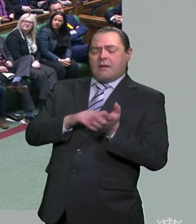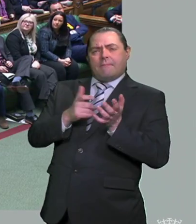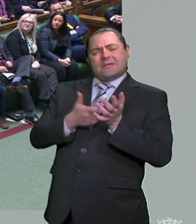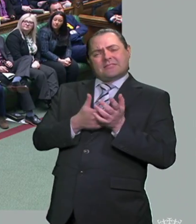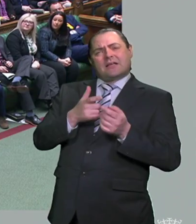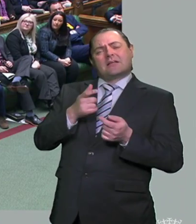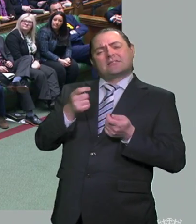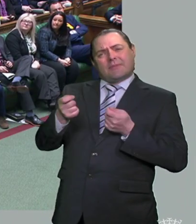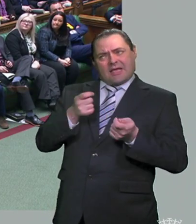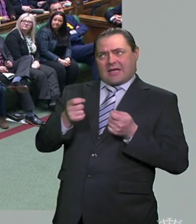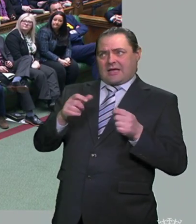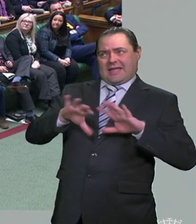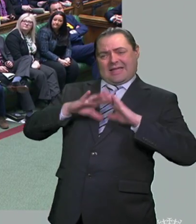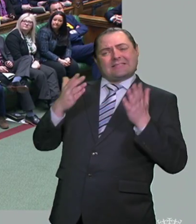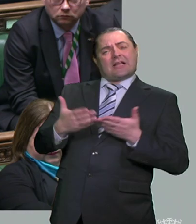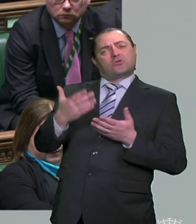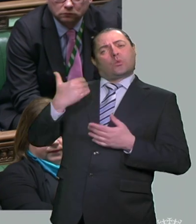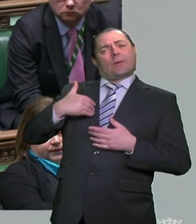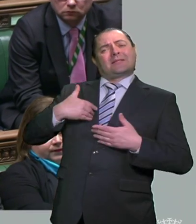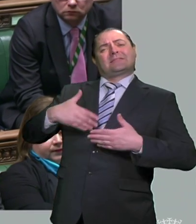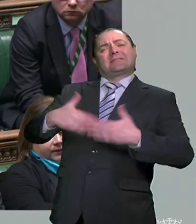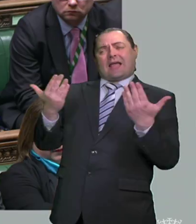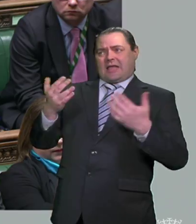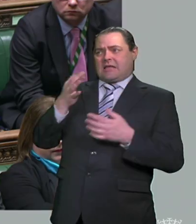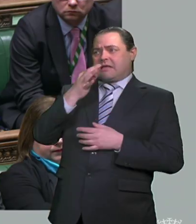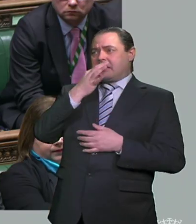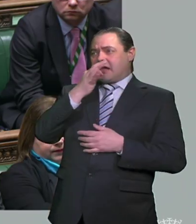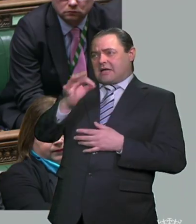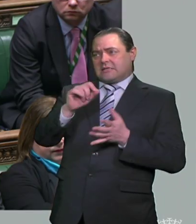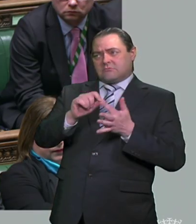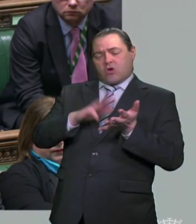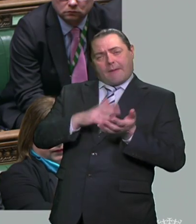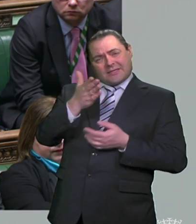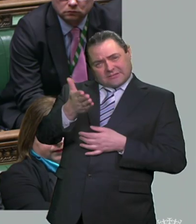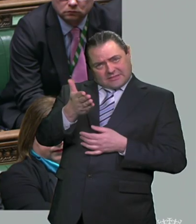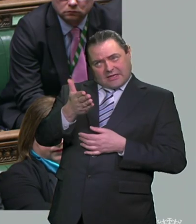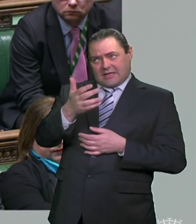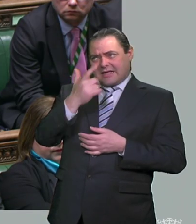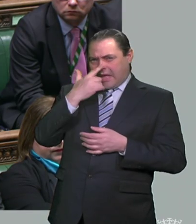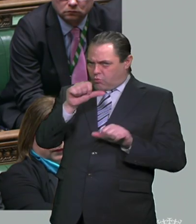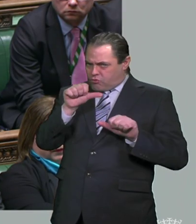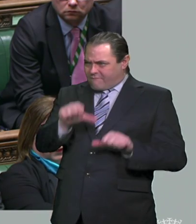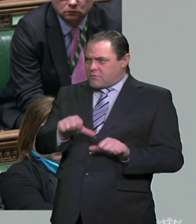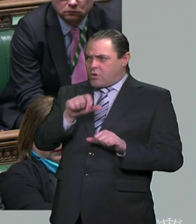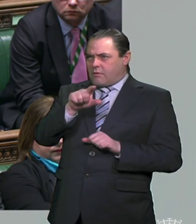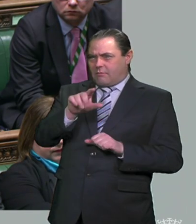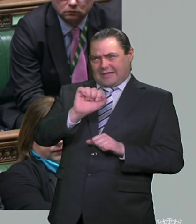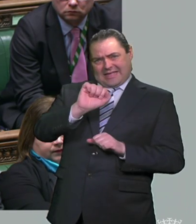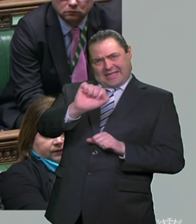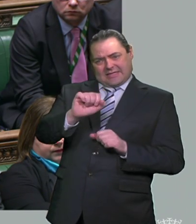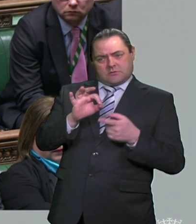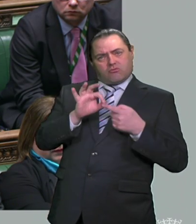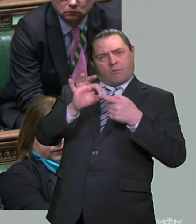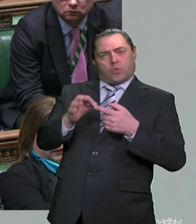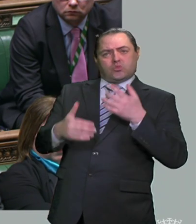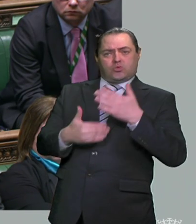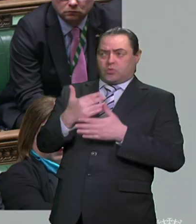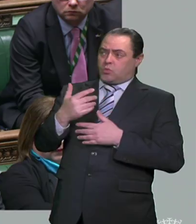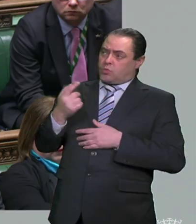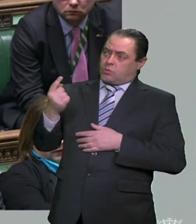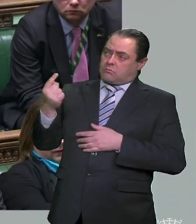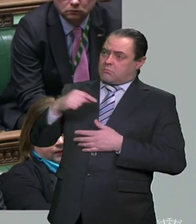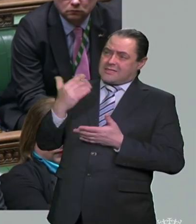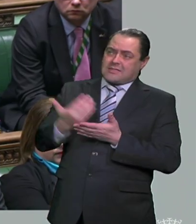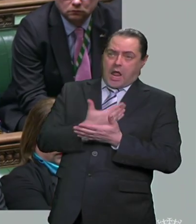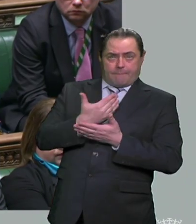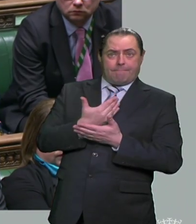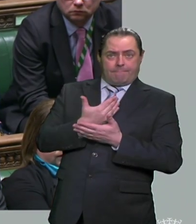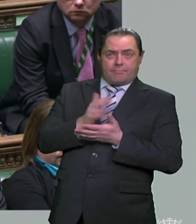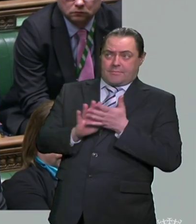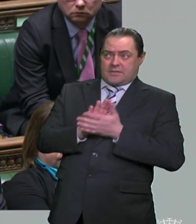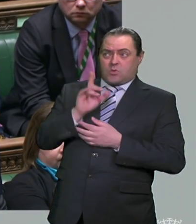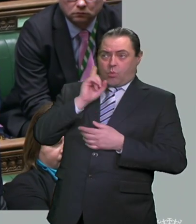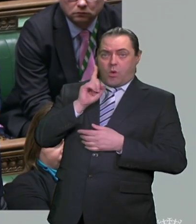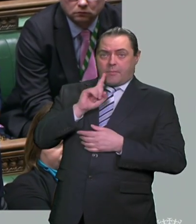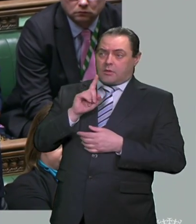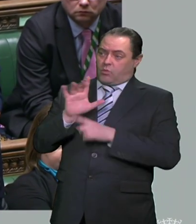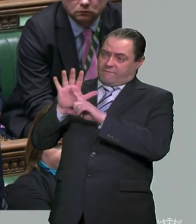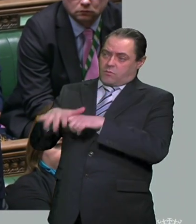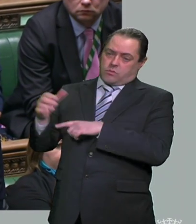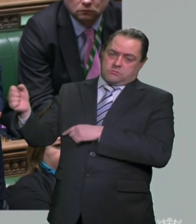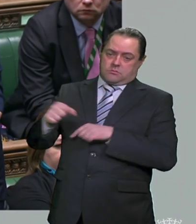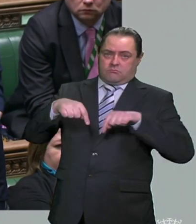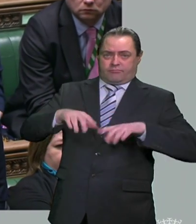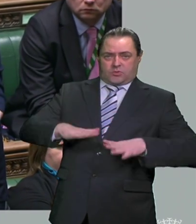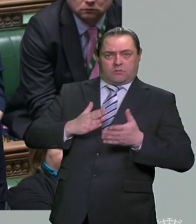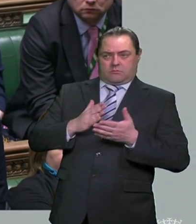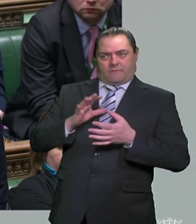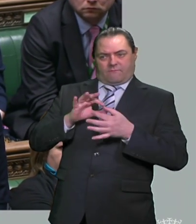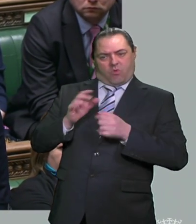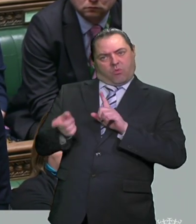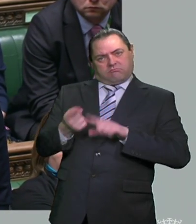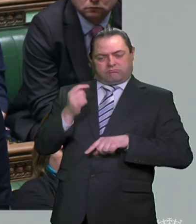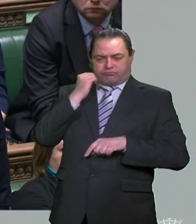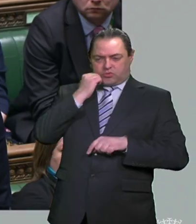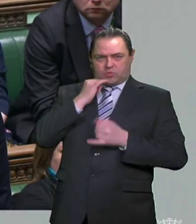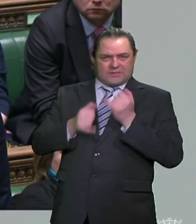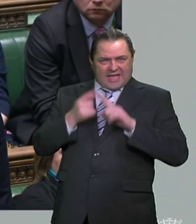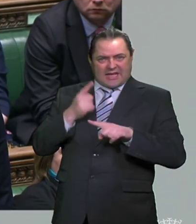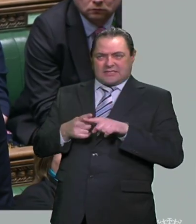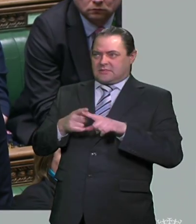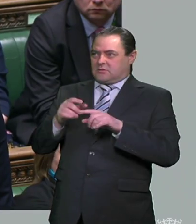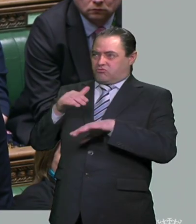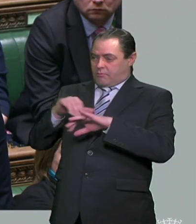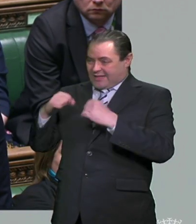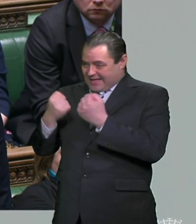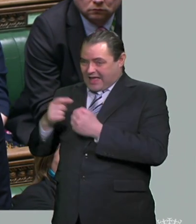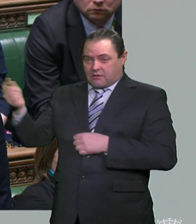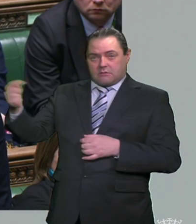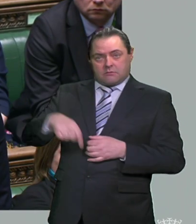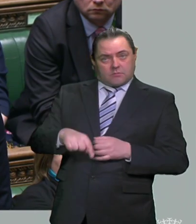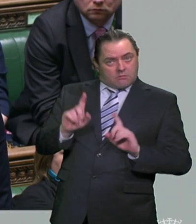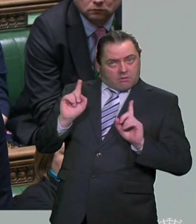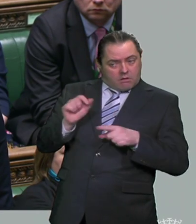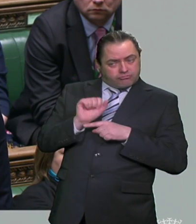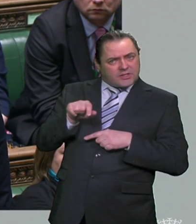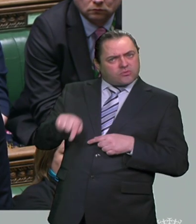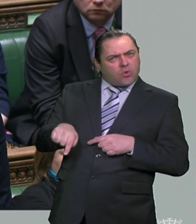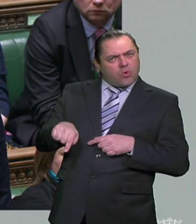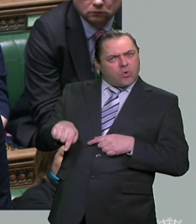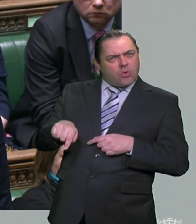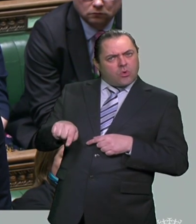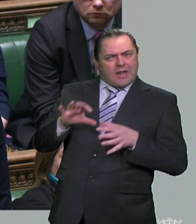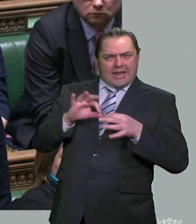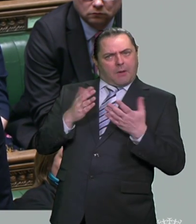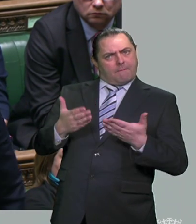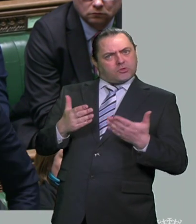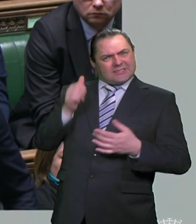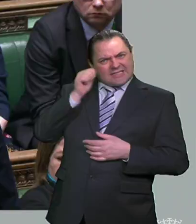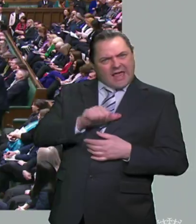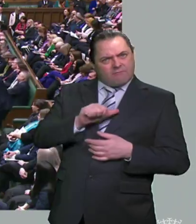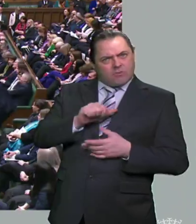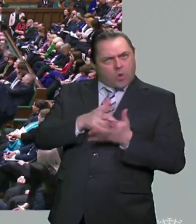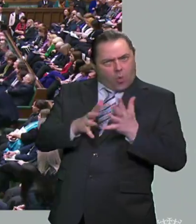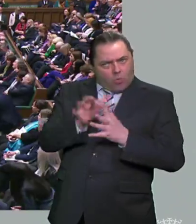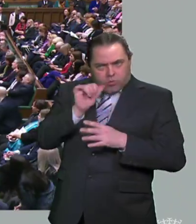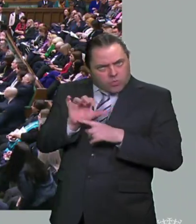On International Women’s Day, can I ask the Prime Minister to reconfirm that under his proposed new asylum laws, a woman who is sex-trafficked to the UK on a small boat by a criminal gang will not be afforded protection under our modern slavery laws?